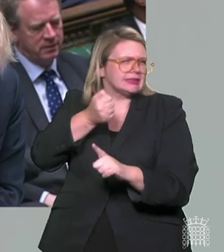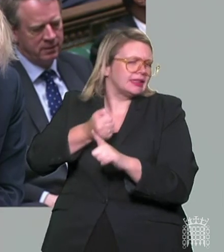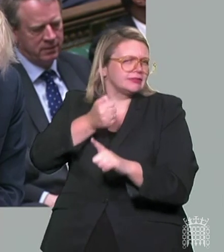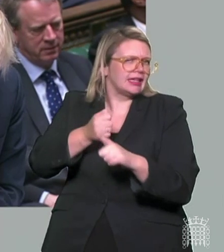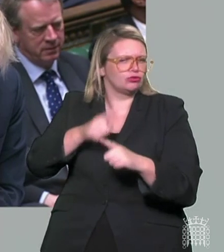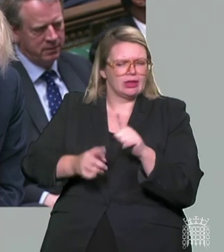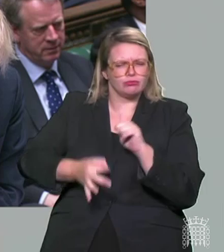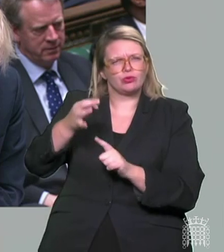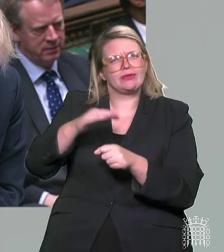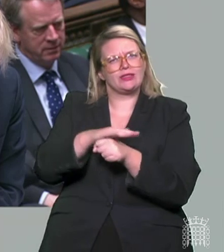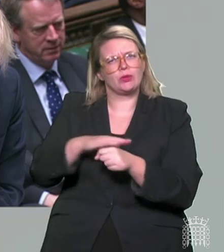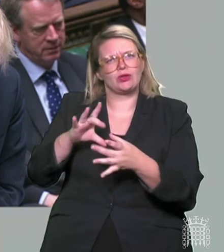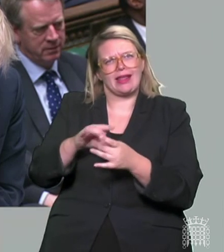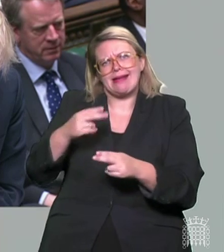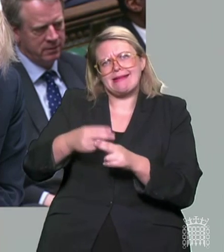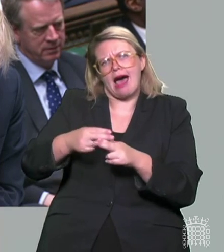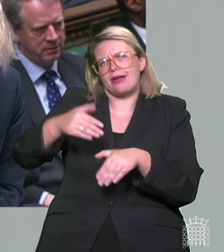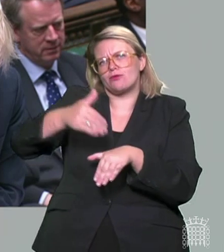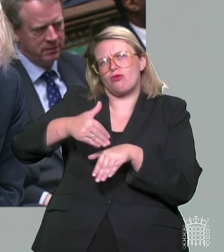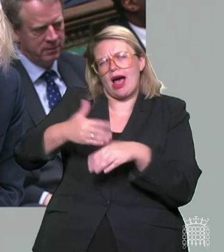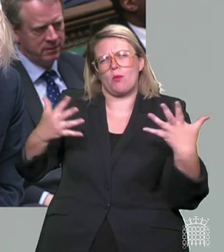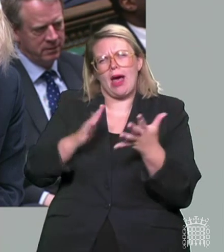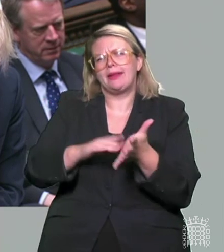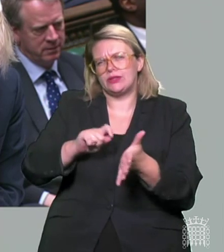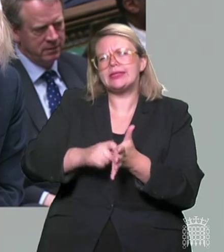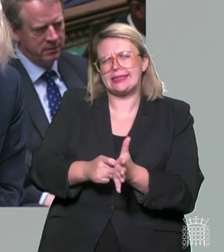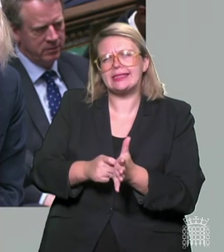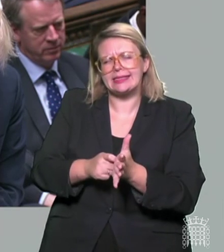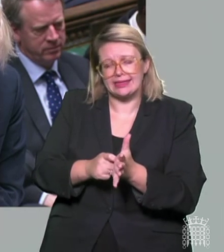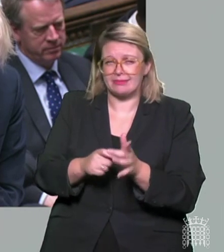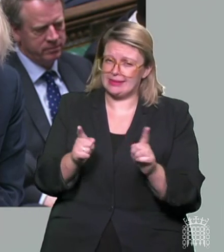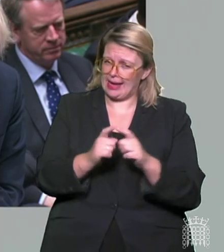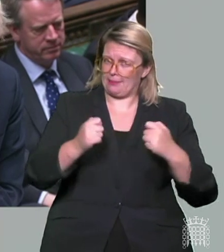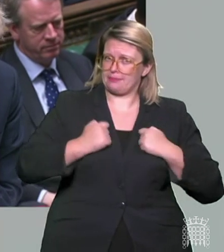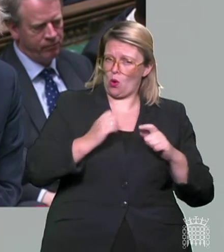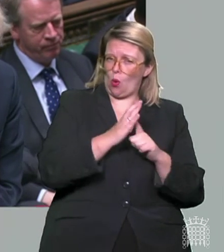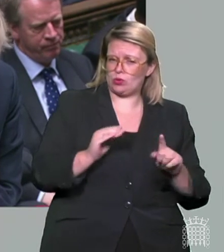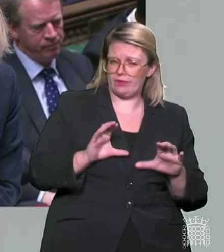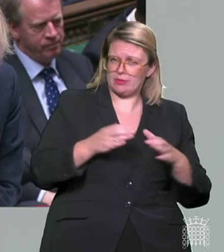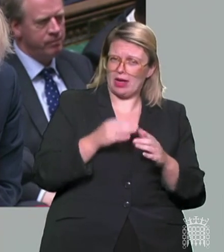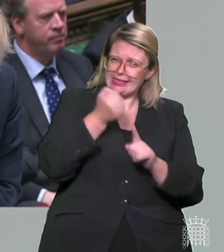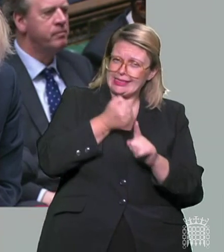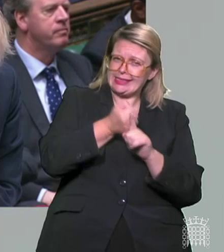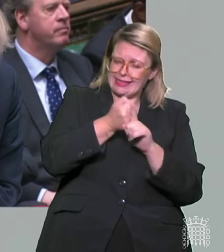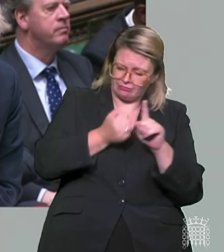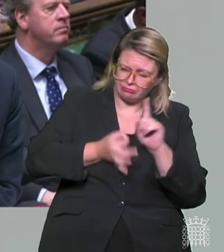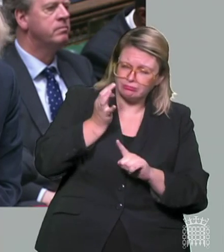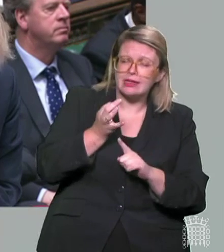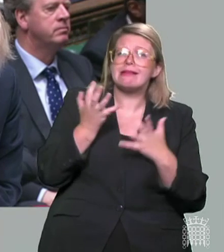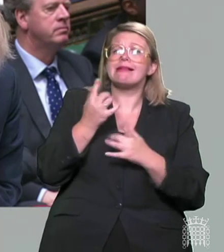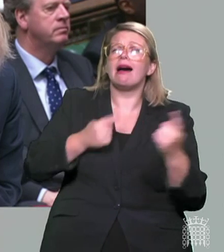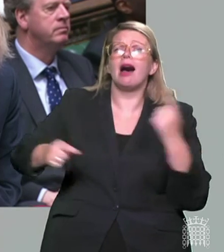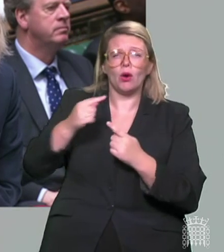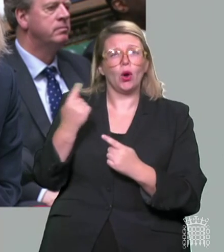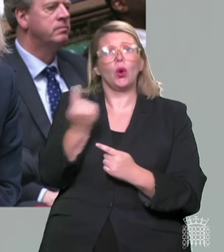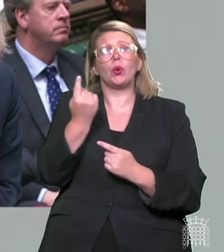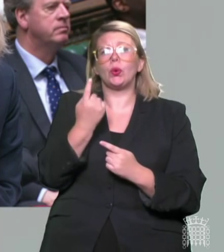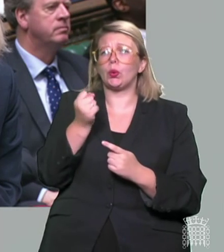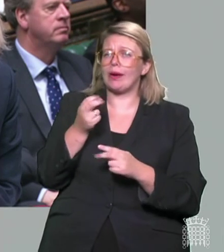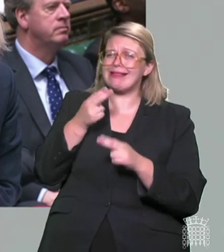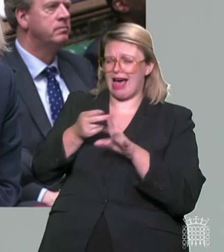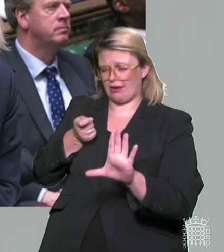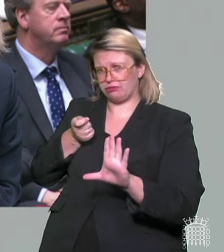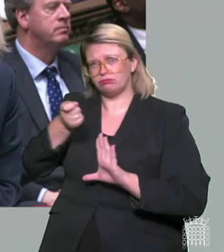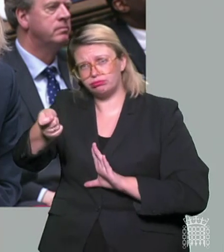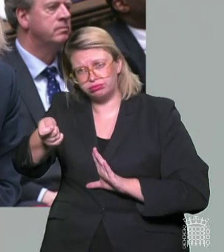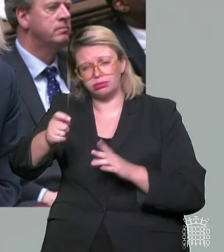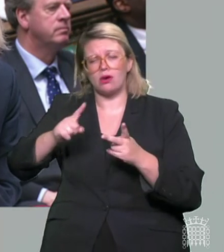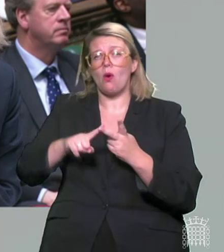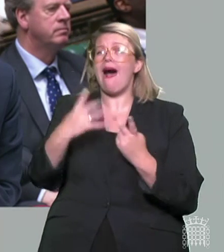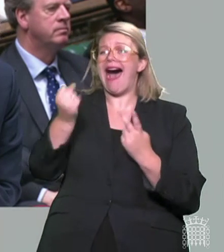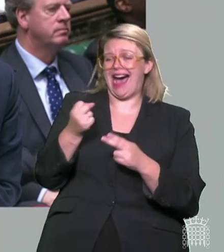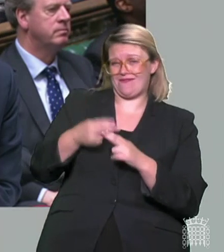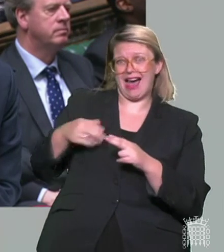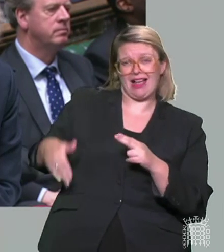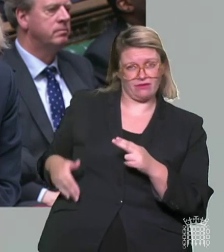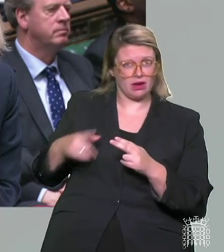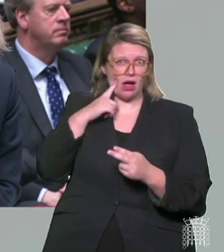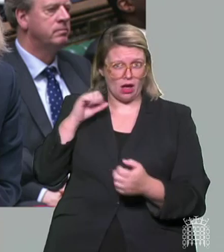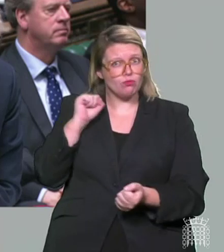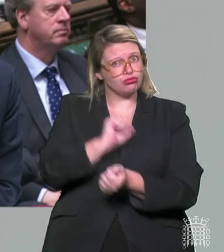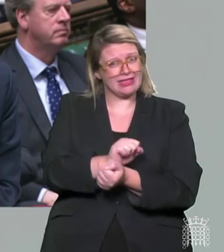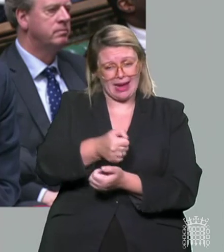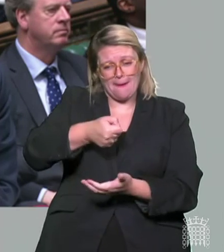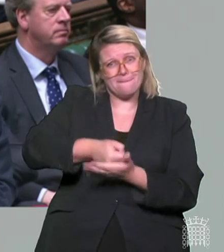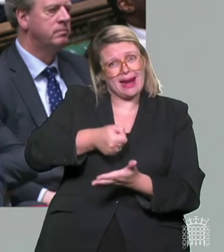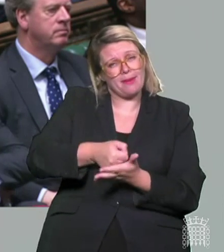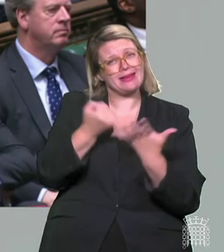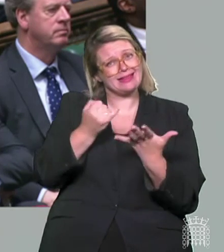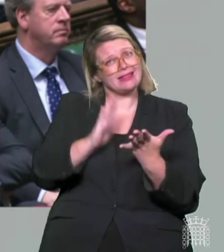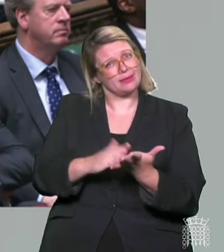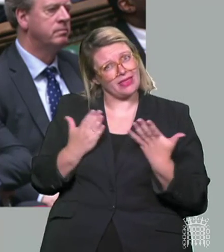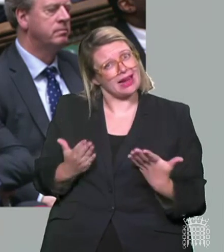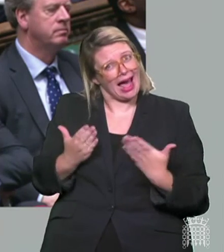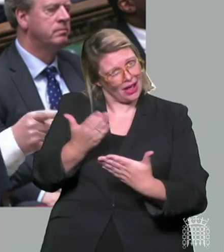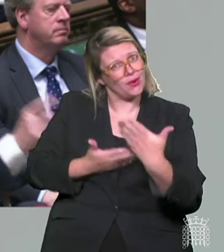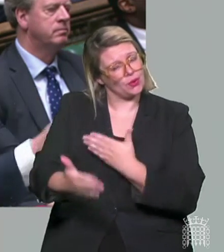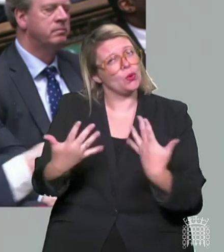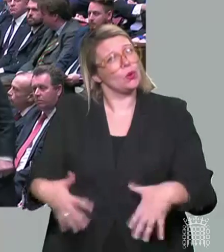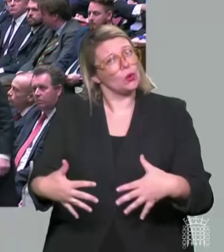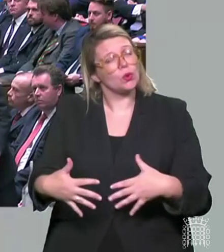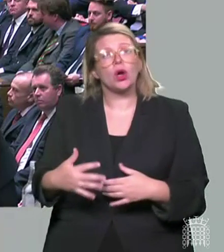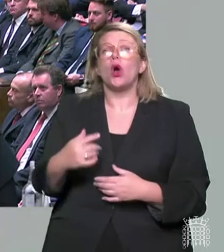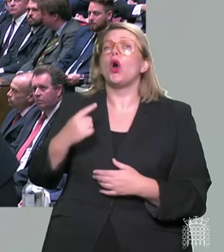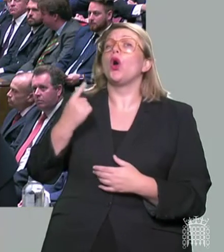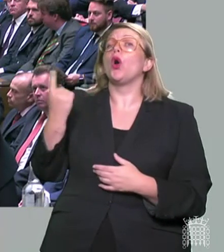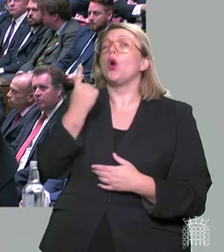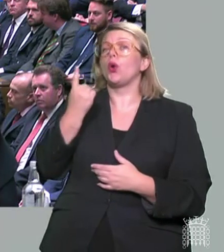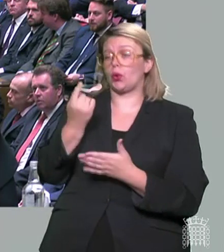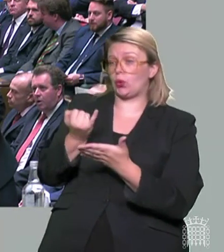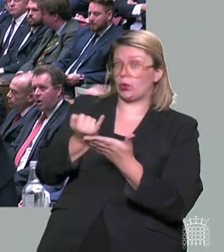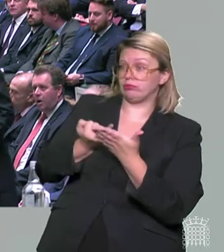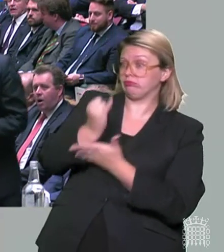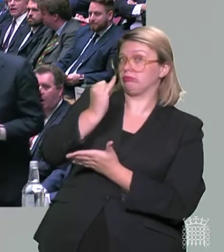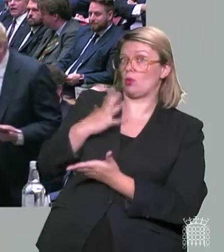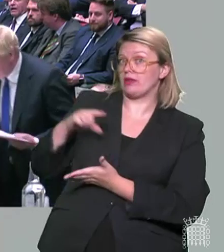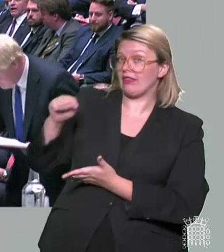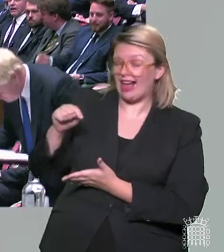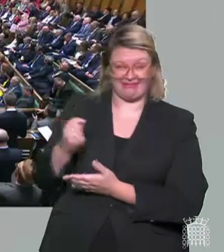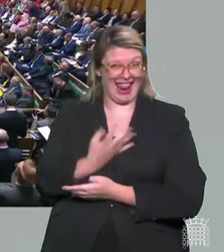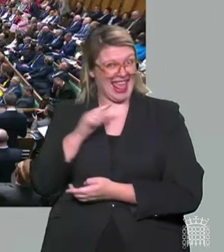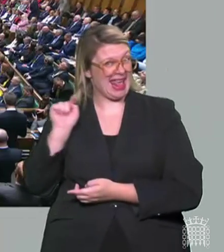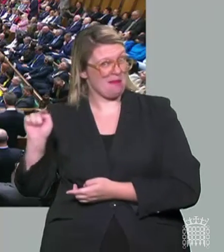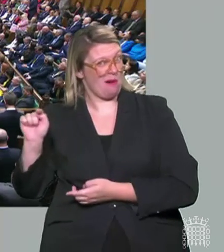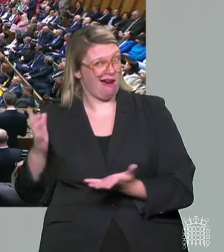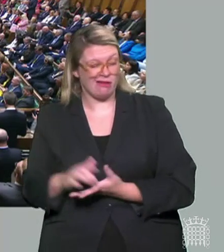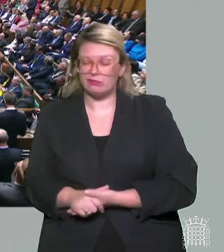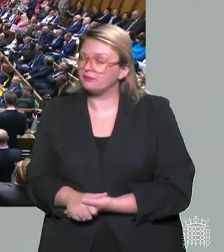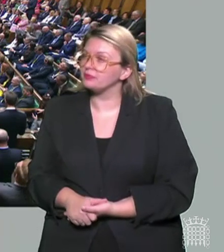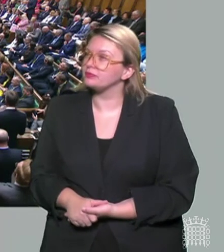As a result of what the Conservatives have done, adults who are convicted of certain offences involving a knife, including threatening with a knife or a second offence of possession, face a minimum sentence of six months’ imprisonment—and guess who voted against tougher sentences for knife crime?